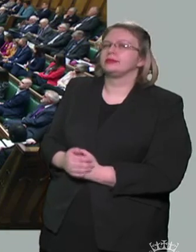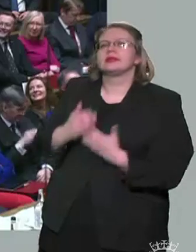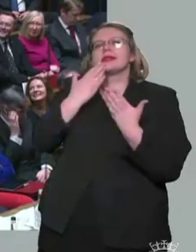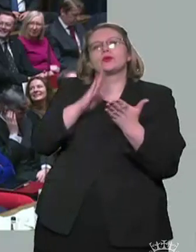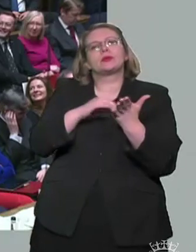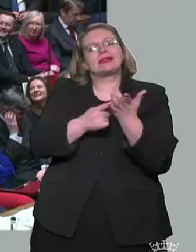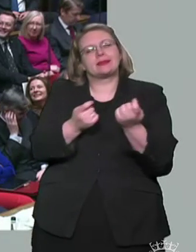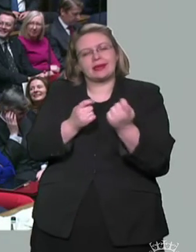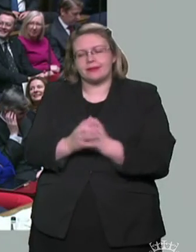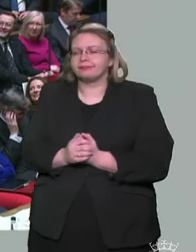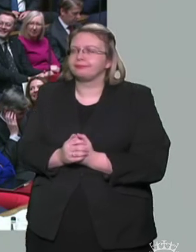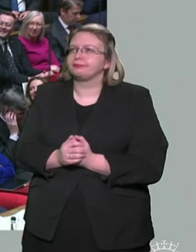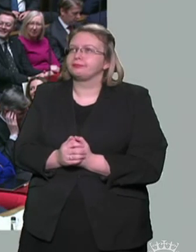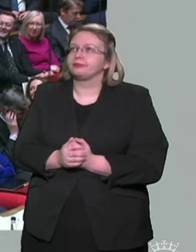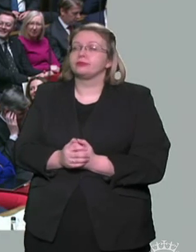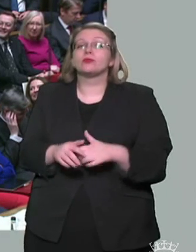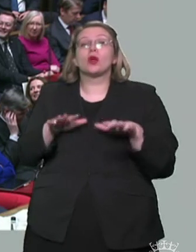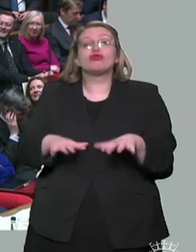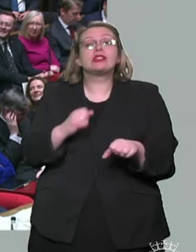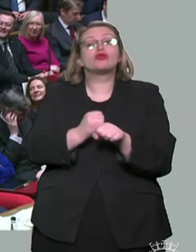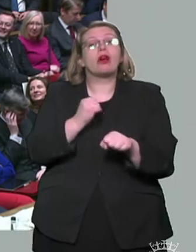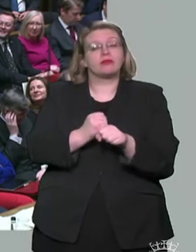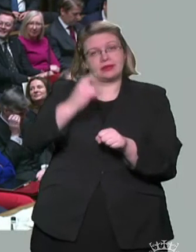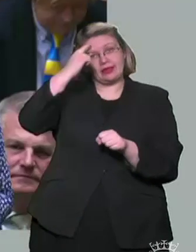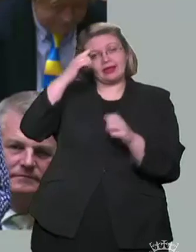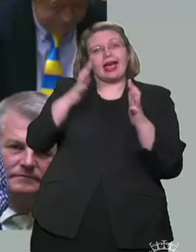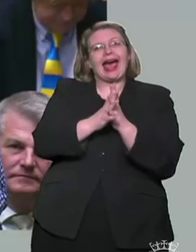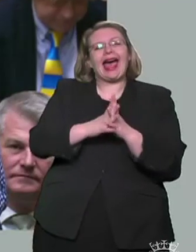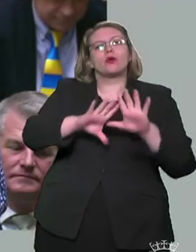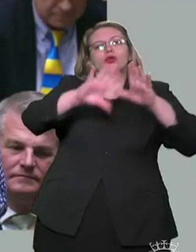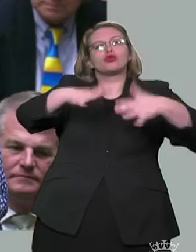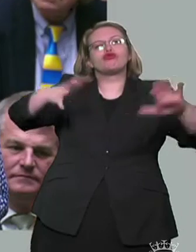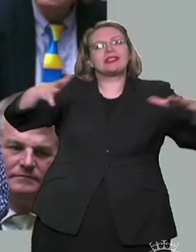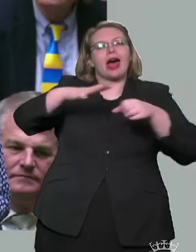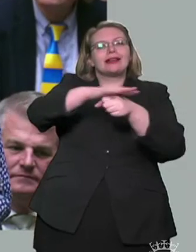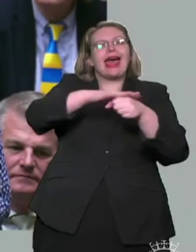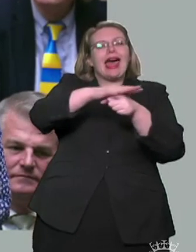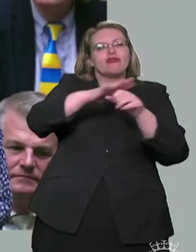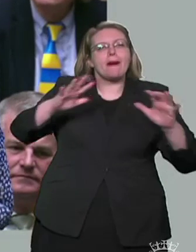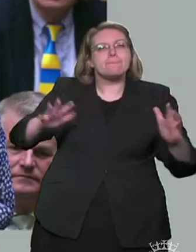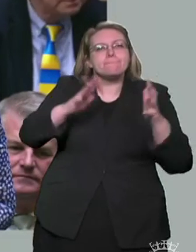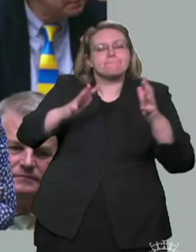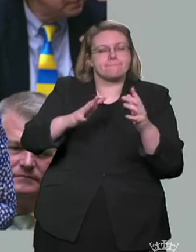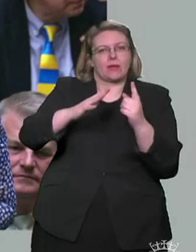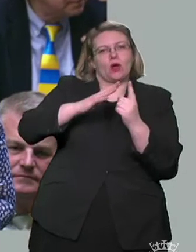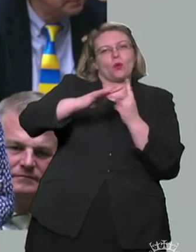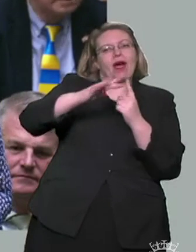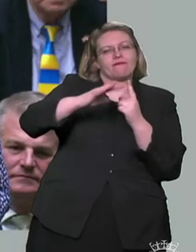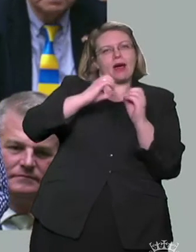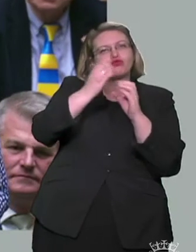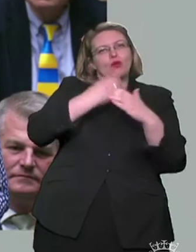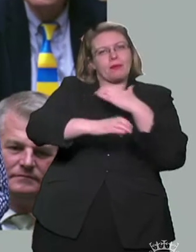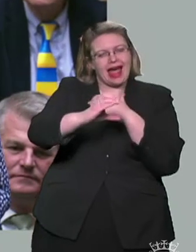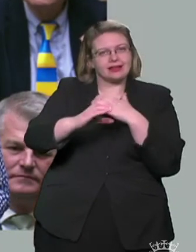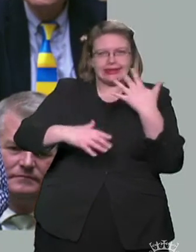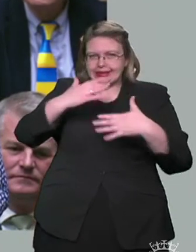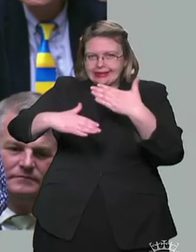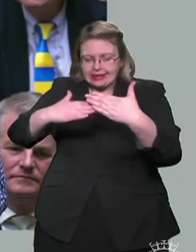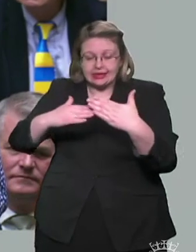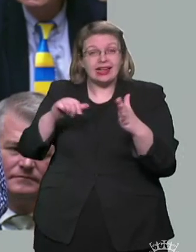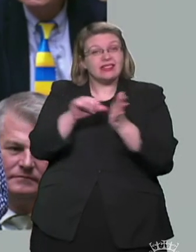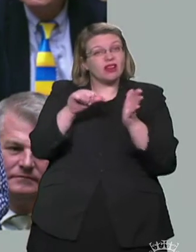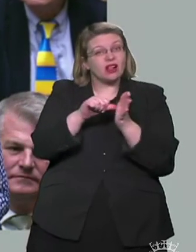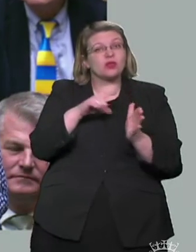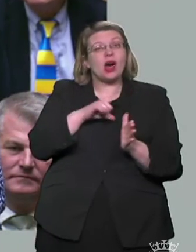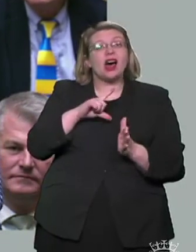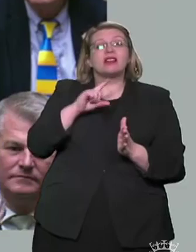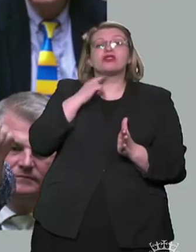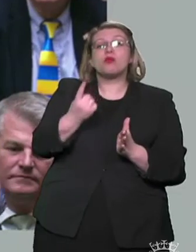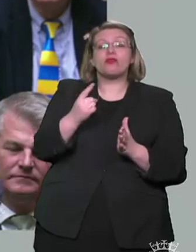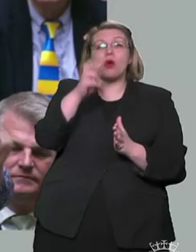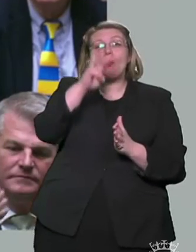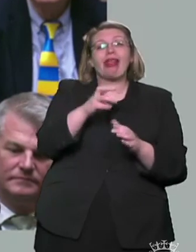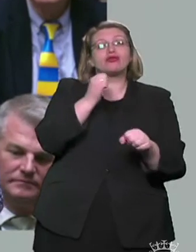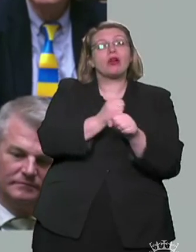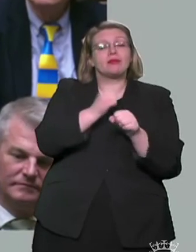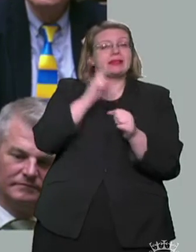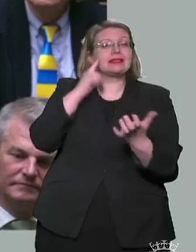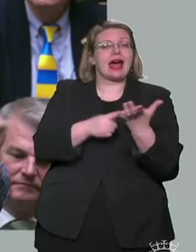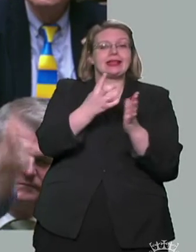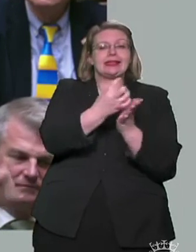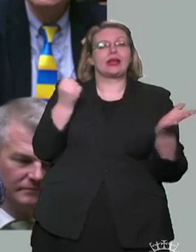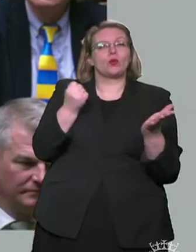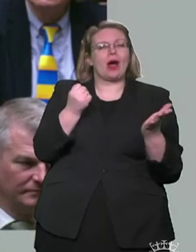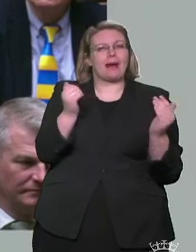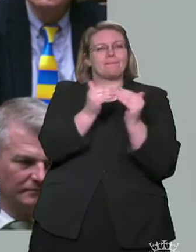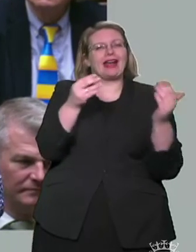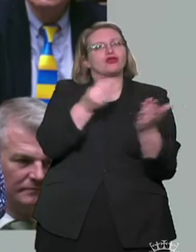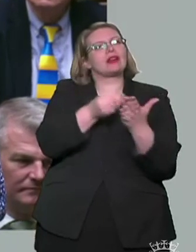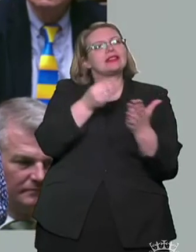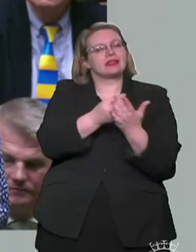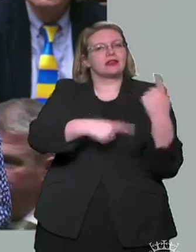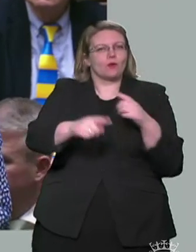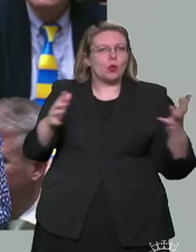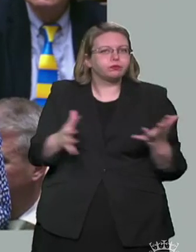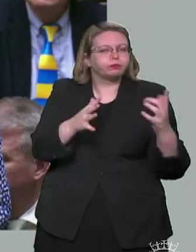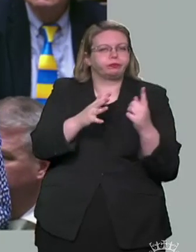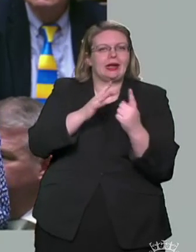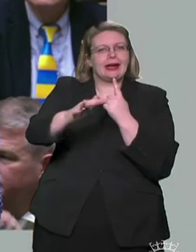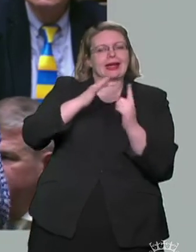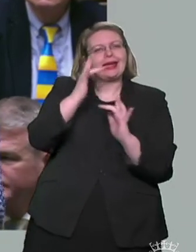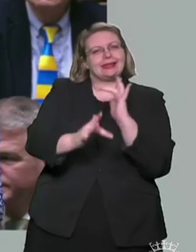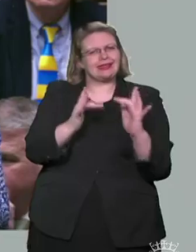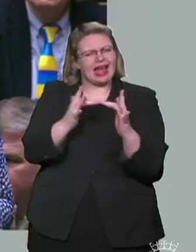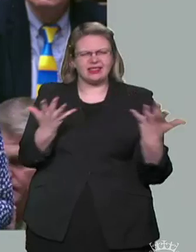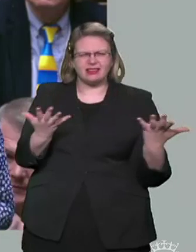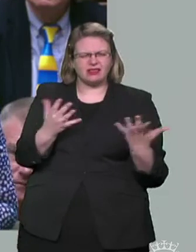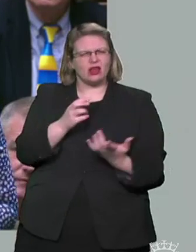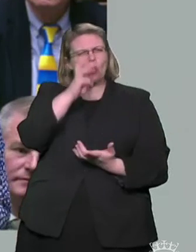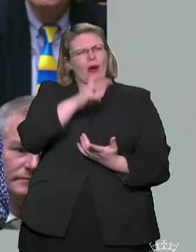The UK Government’s work connecting rural areas such as Brecon and Radnorshire to superfast broadband will become a lot harder tomorrow, when the Welsh Government withdraw their matched funding for the scheme, forcing the cost of installation back on to homes and businesses in my constituency.